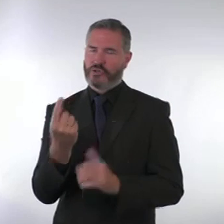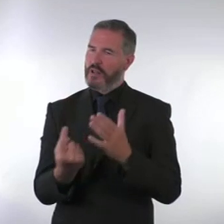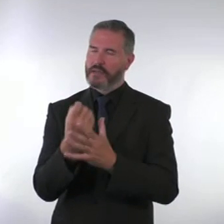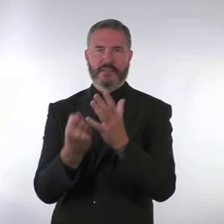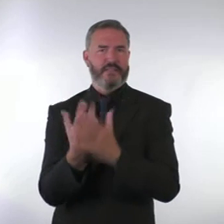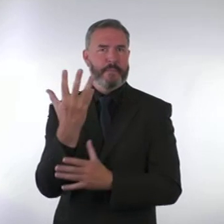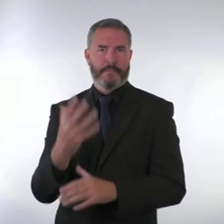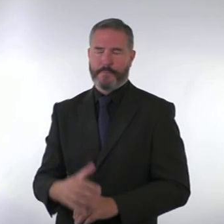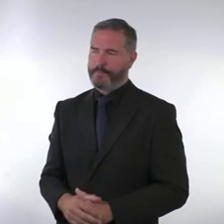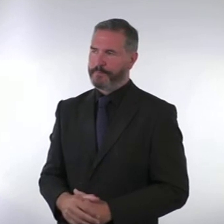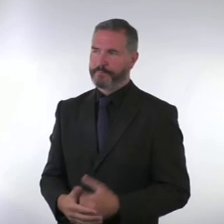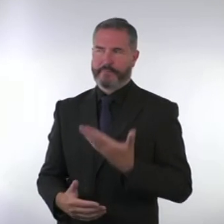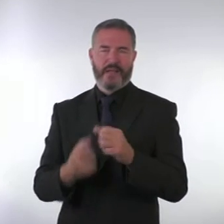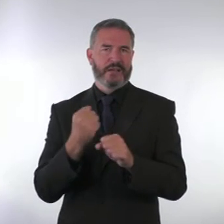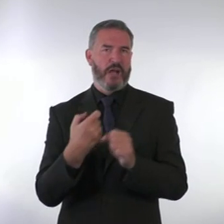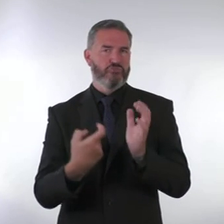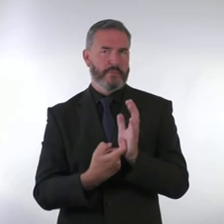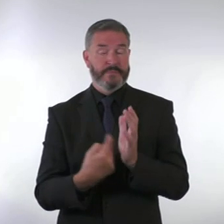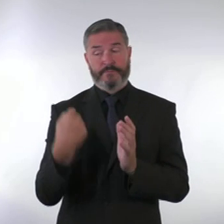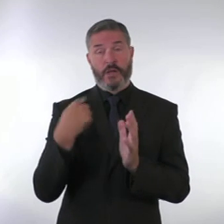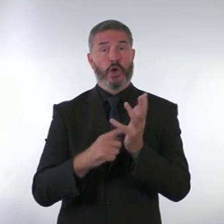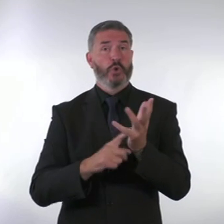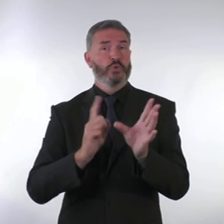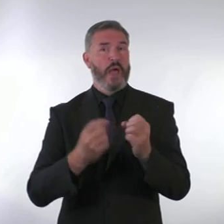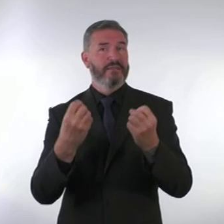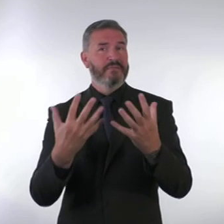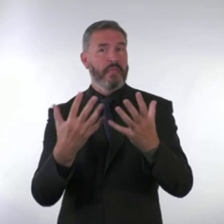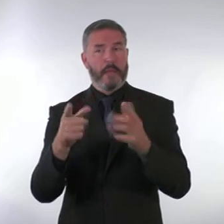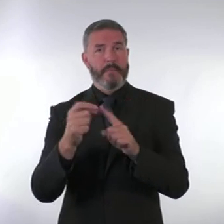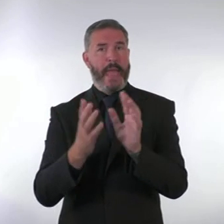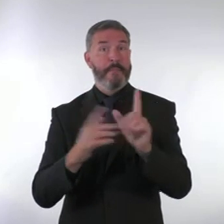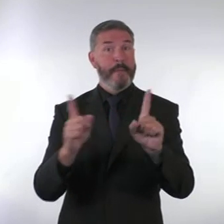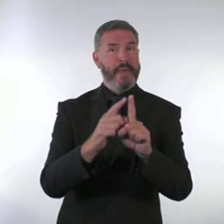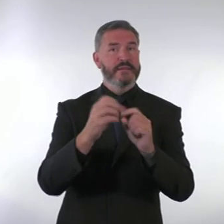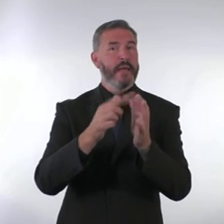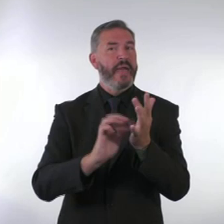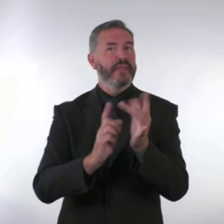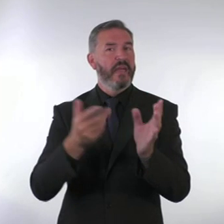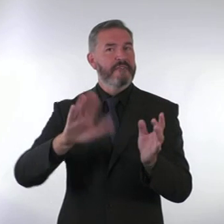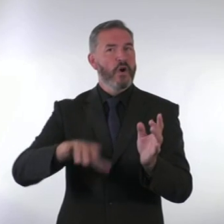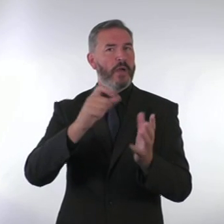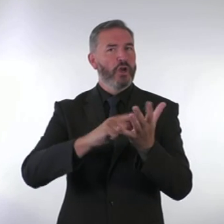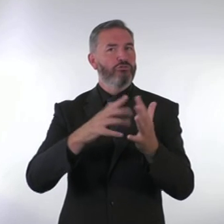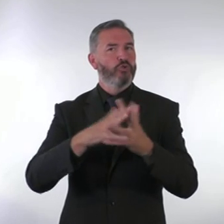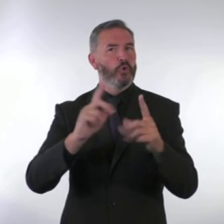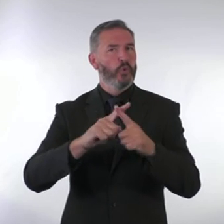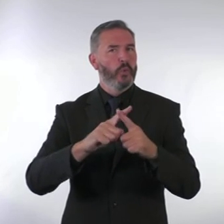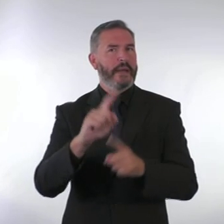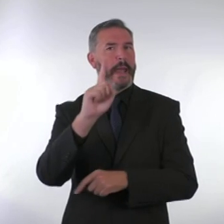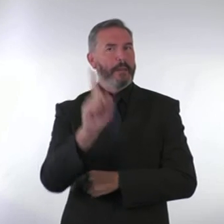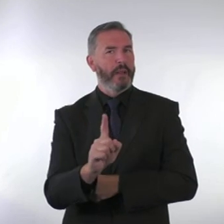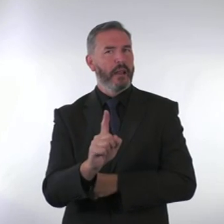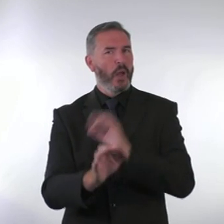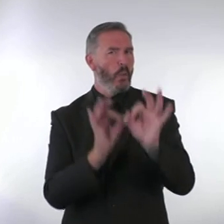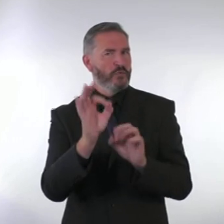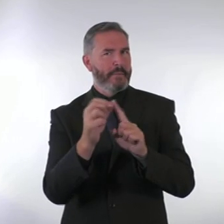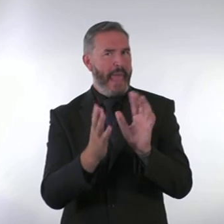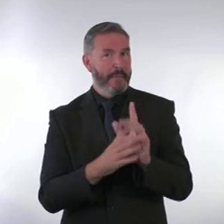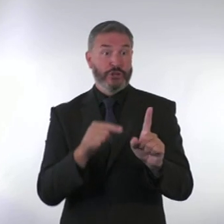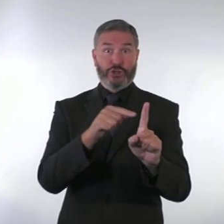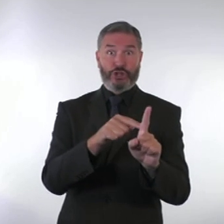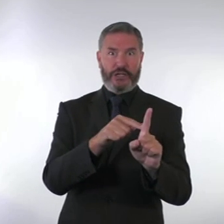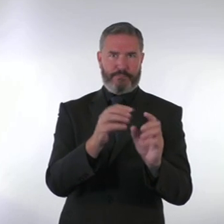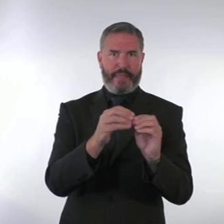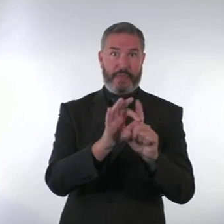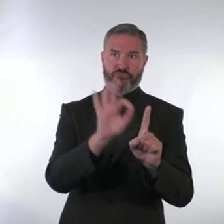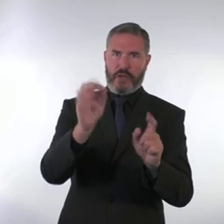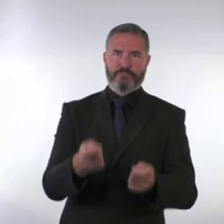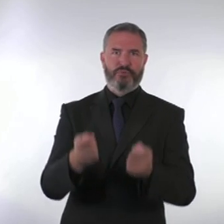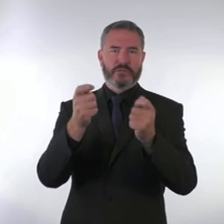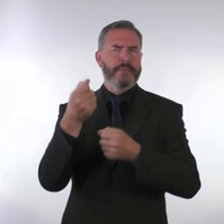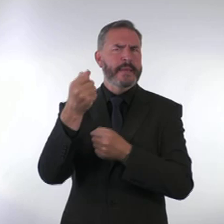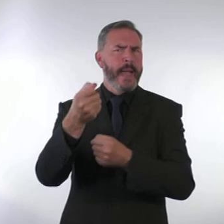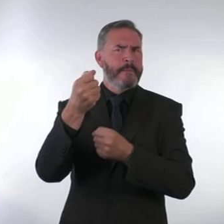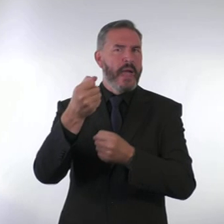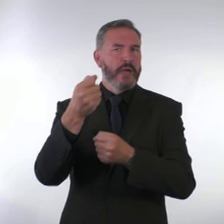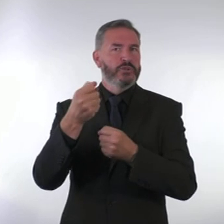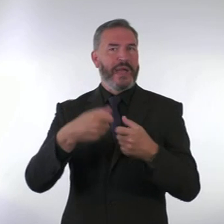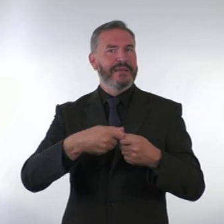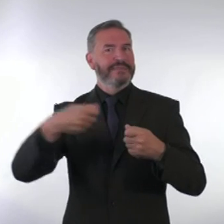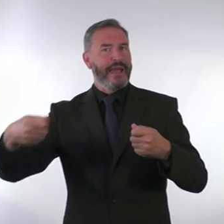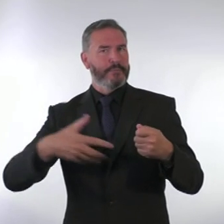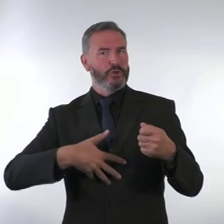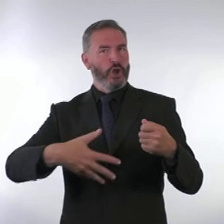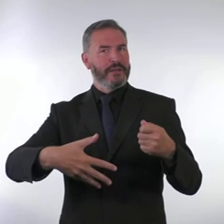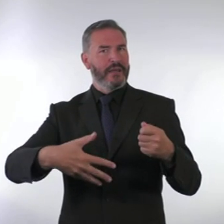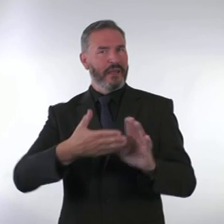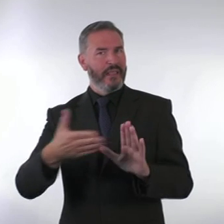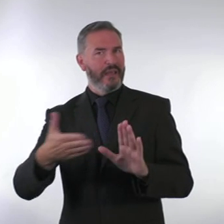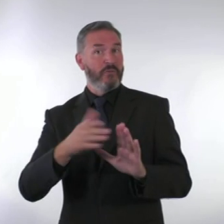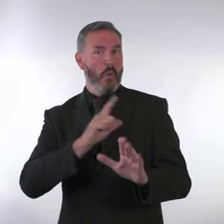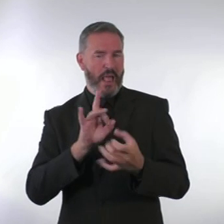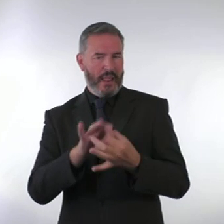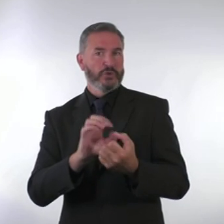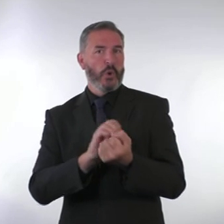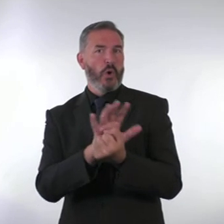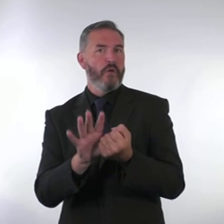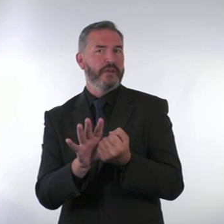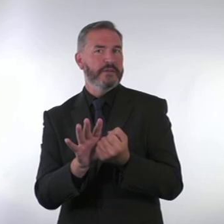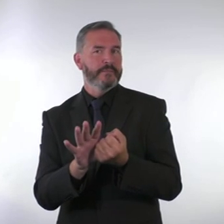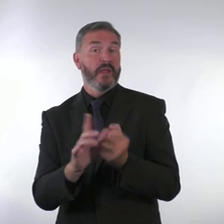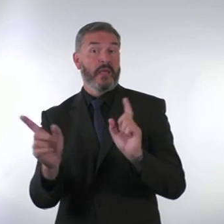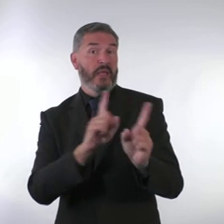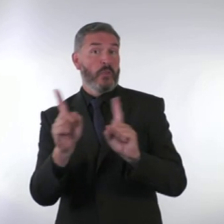GavinRobinsonOn 10 July, the Prime Minister met Bethany from Crewe during the “People’s Prime Minister’s Questions”, when she took the opportunity to raise the campaign for the extension of maternity leave as a direct consequence of covid-19.